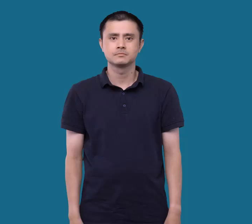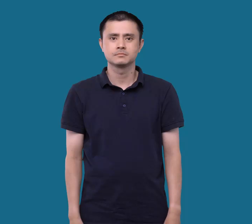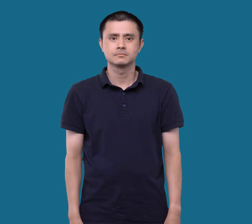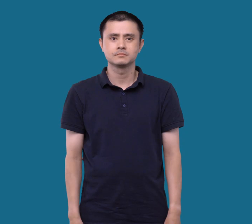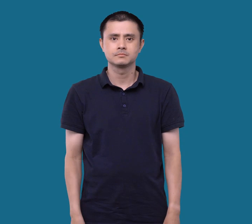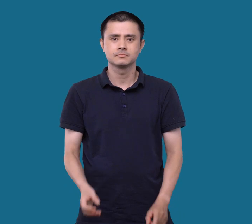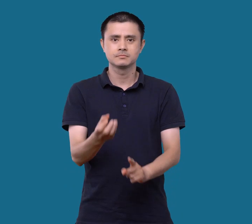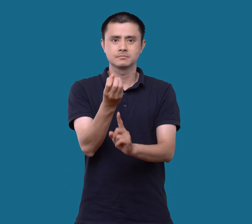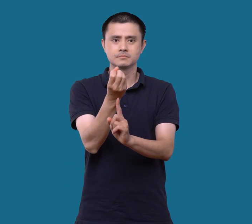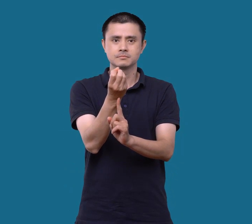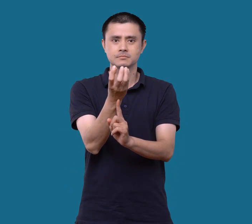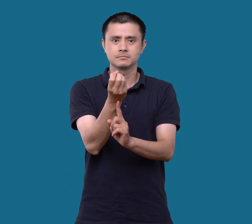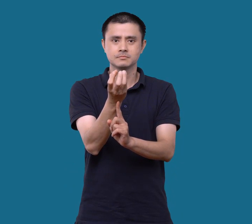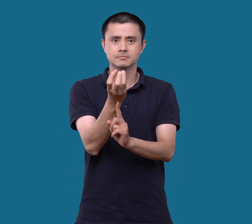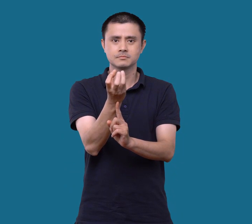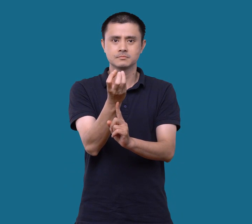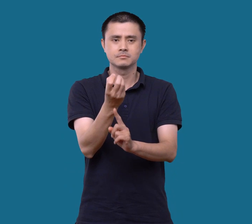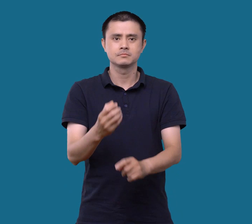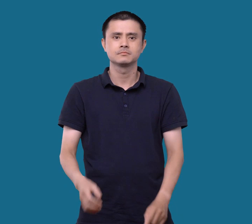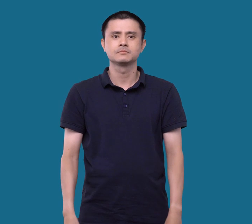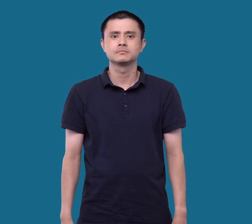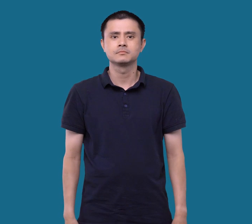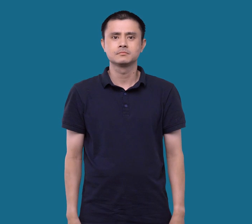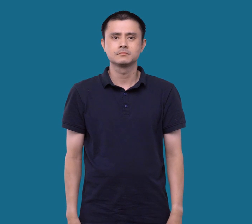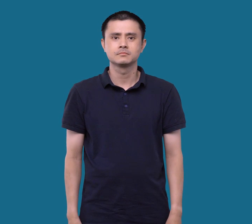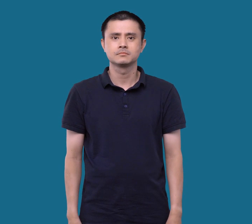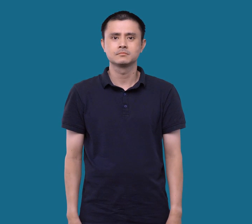nến